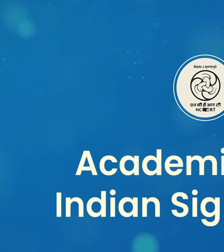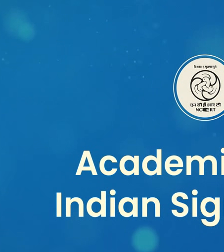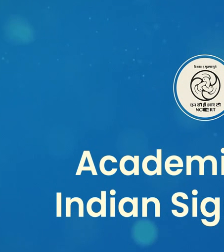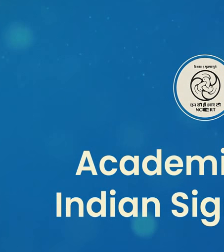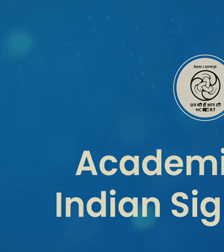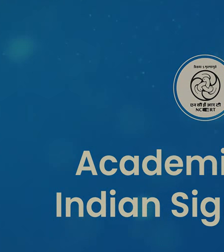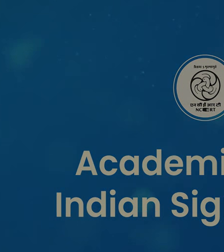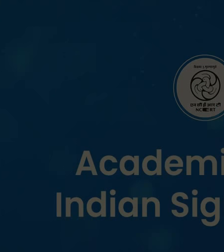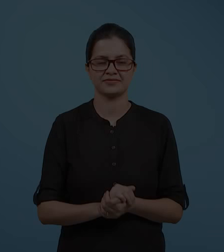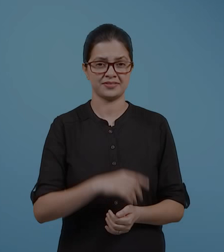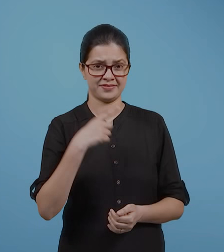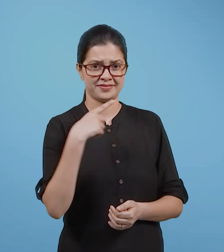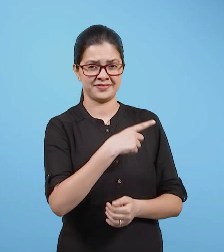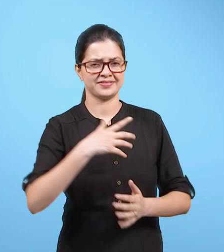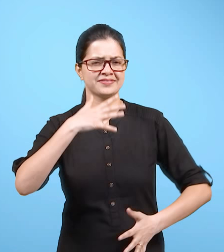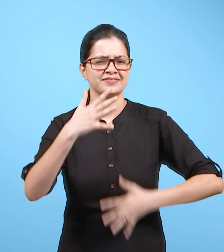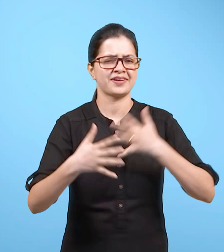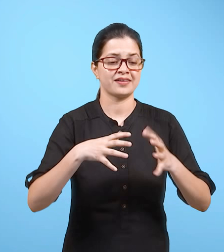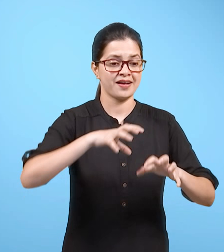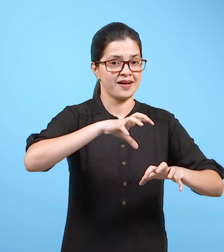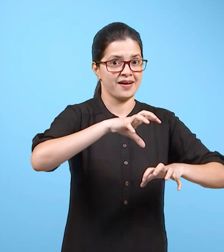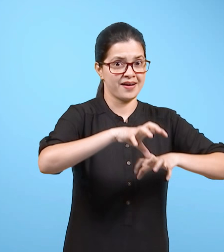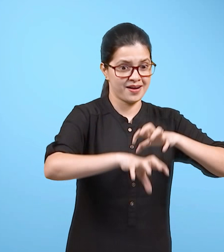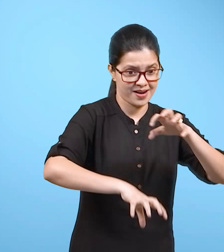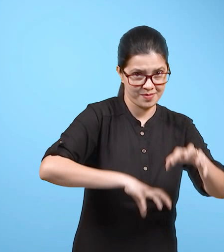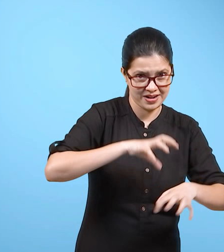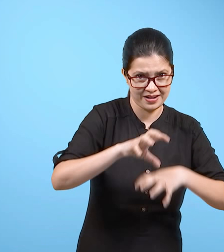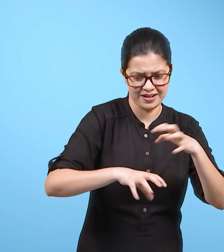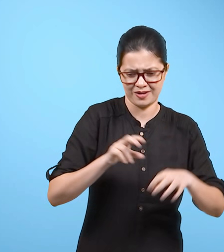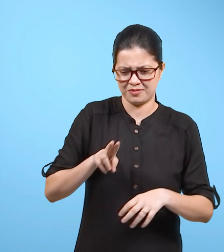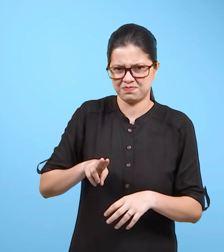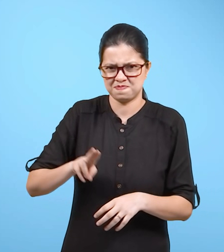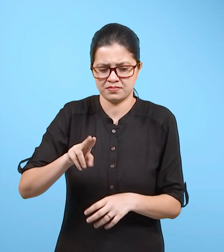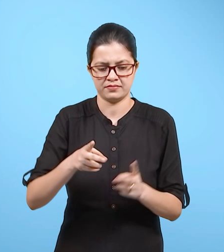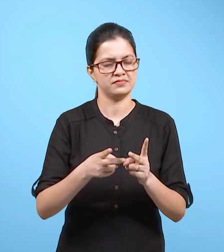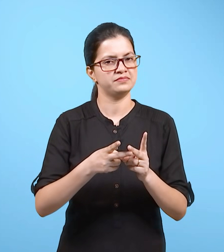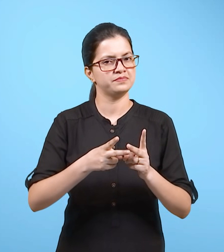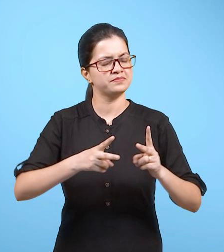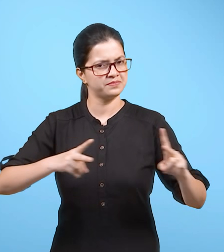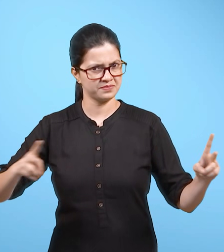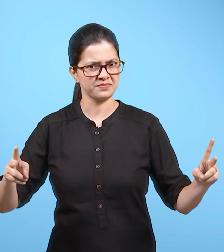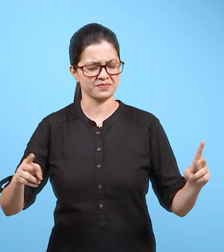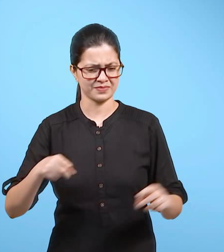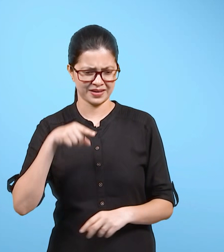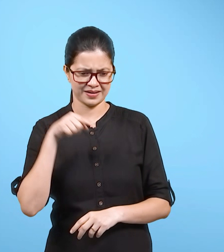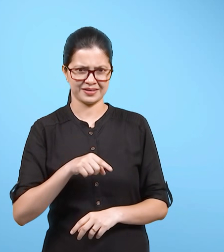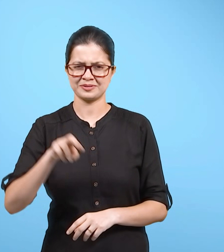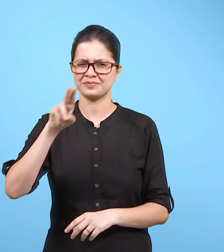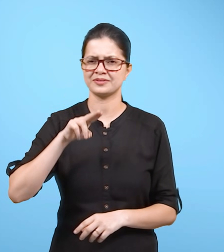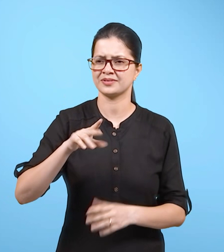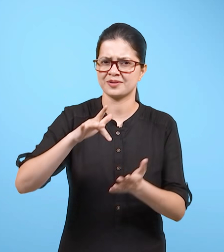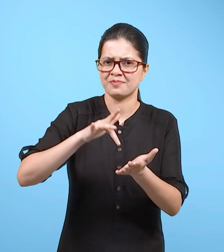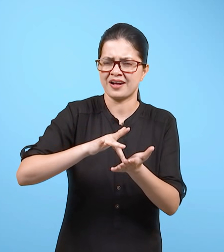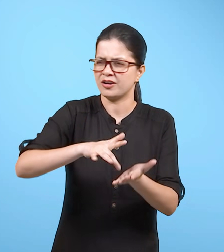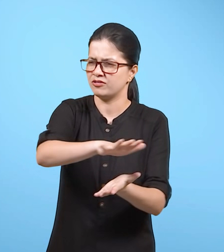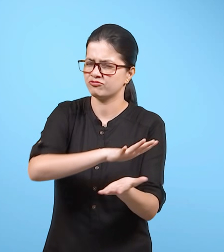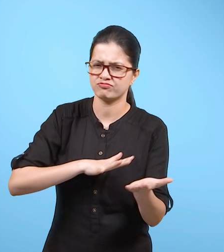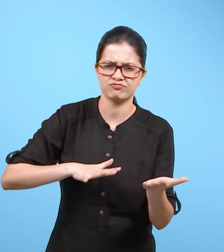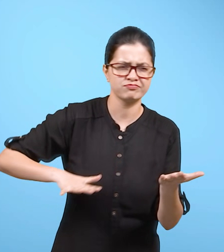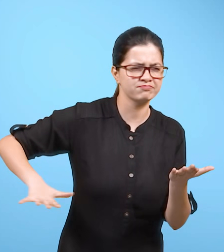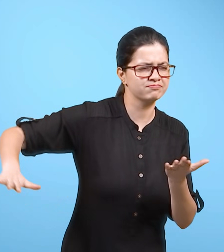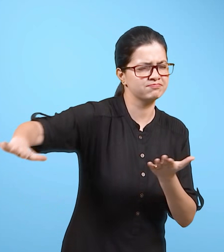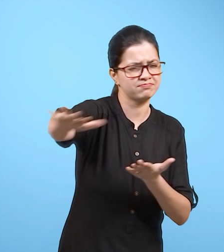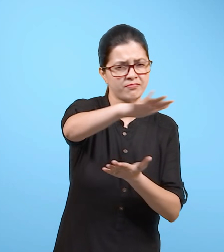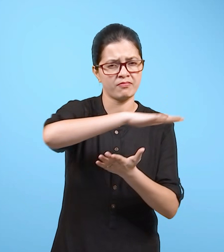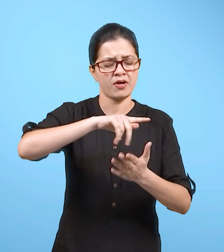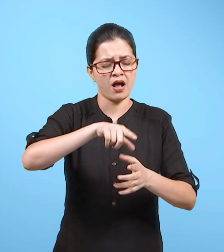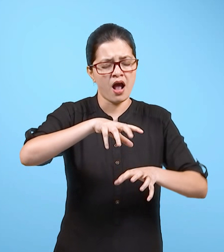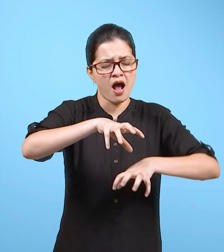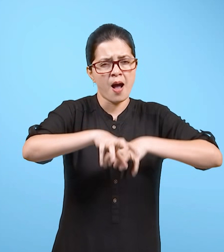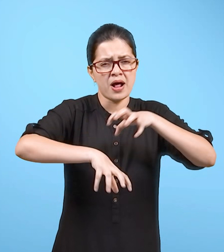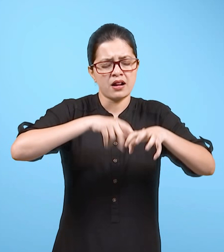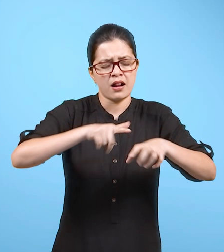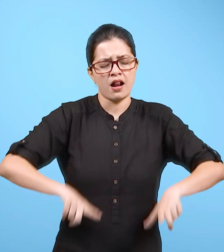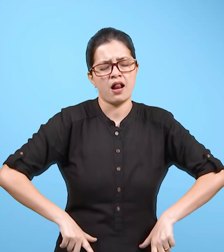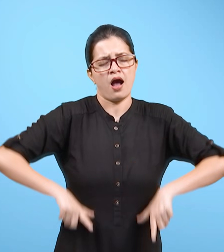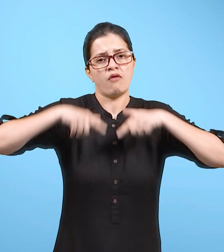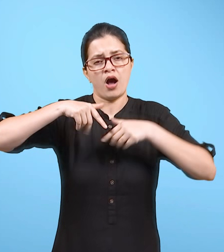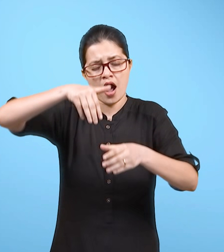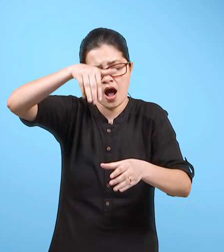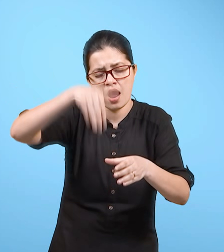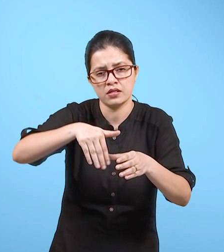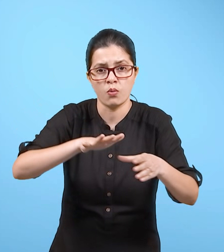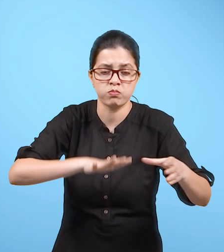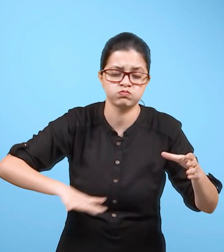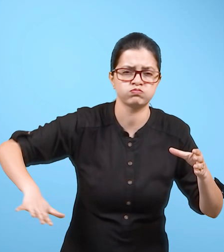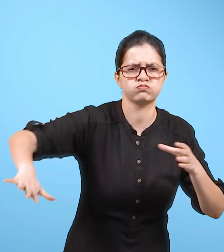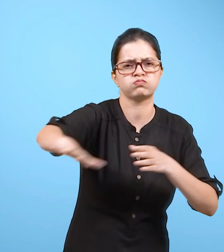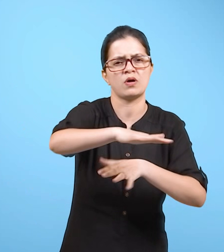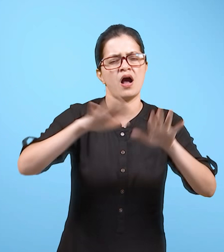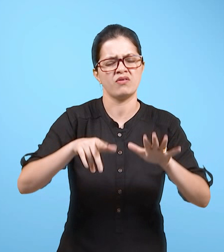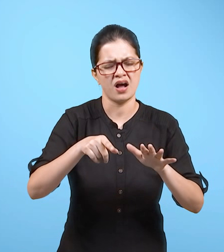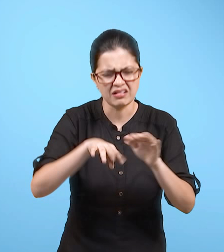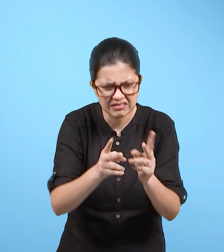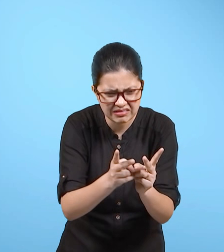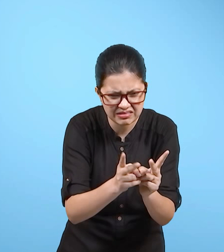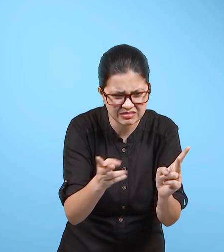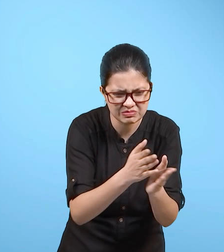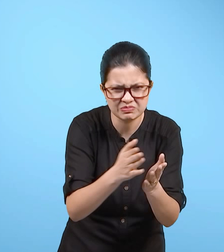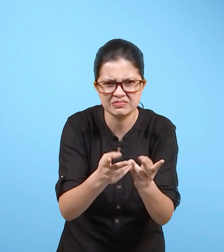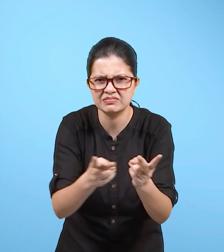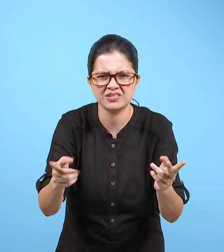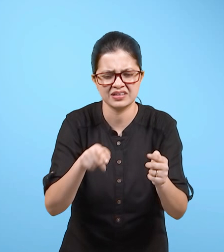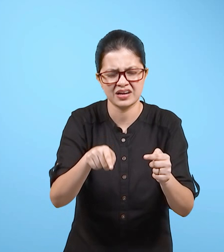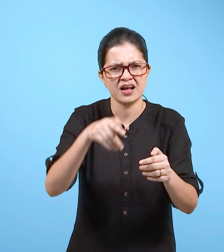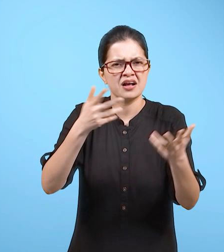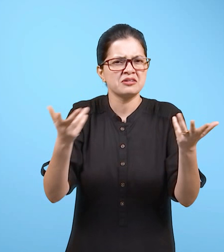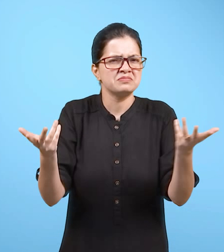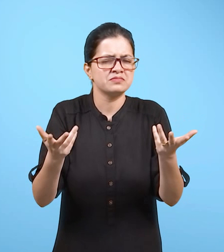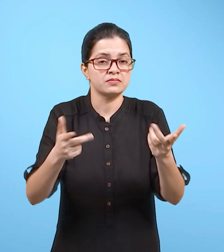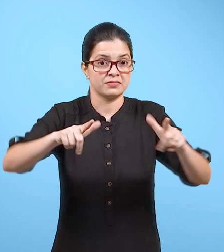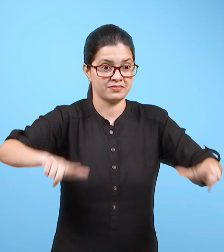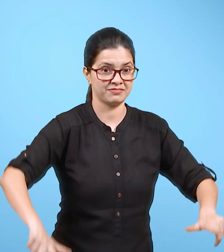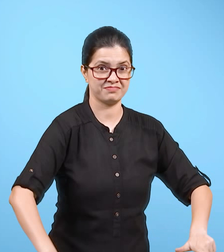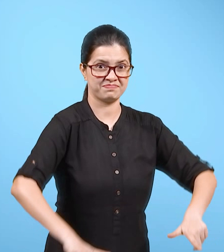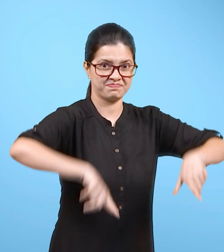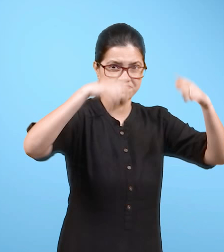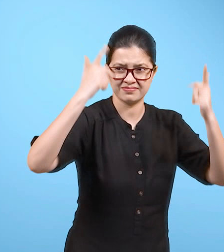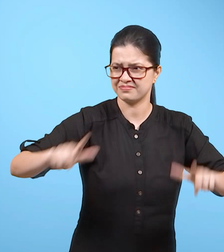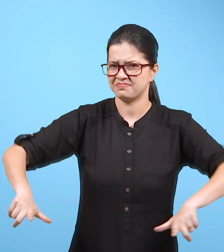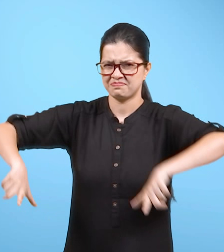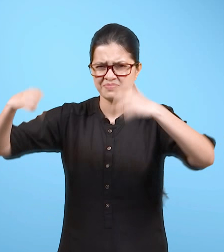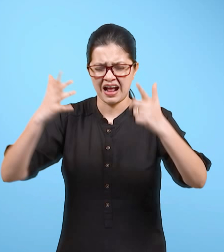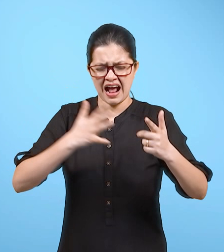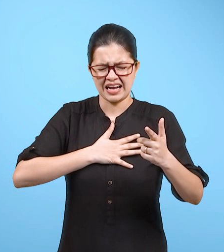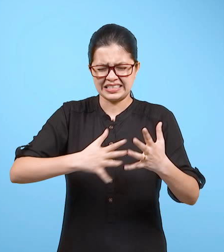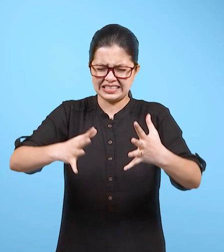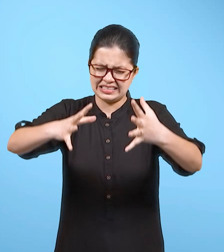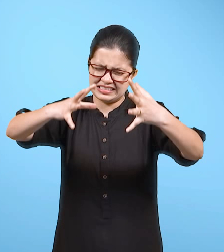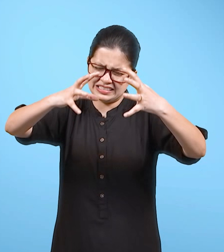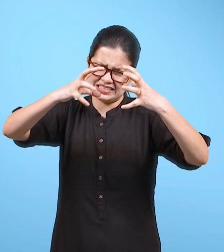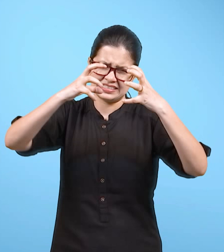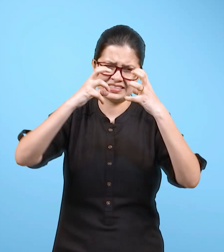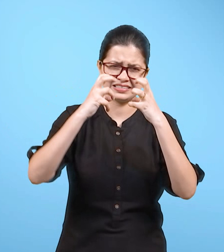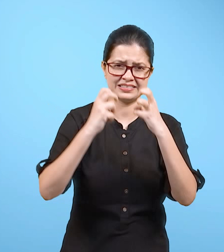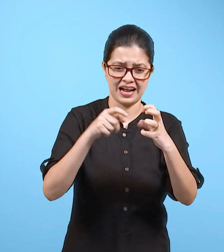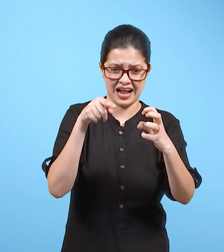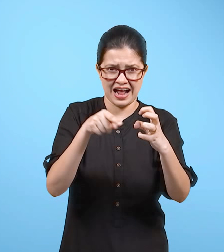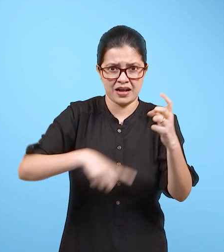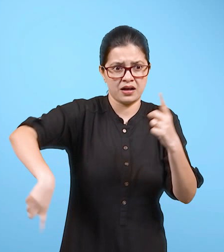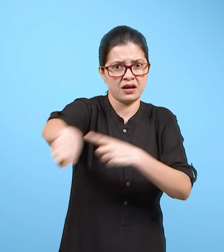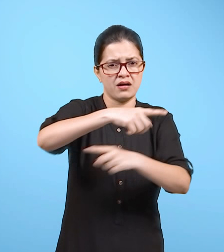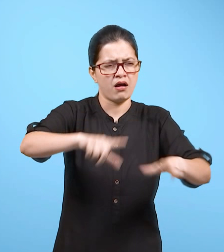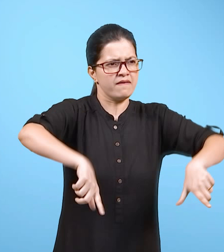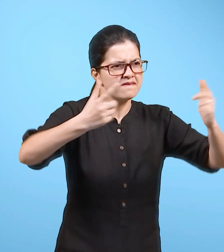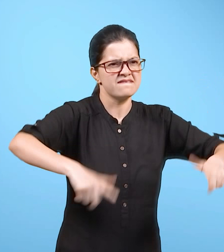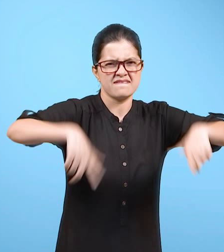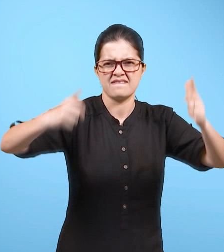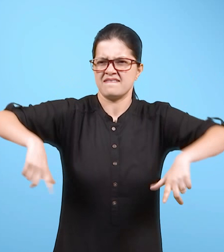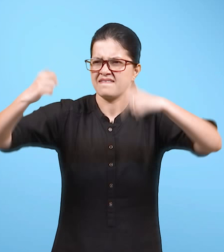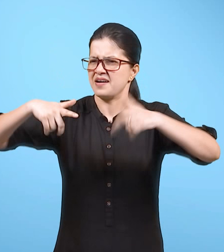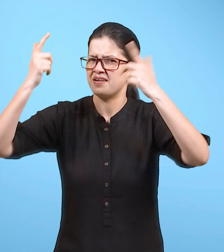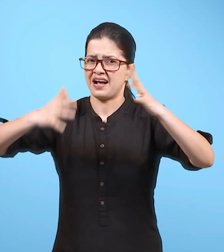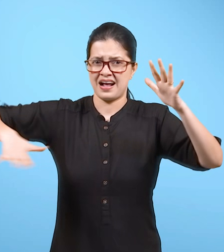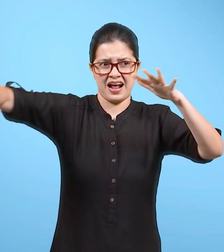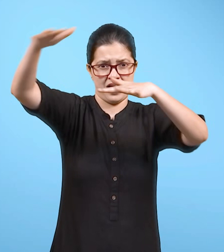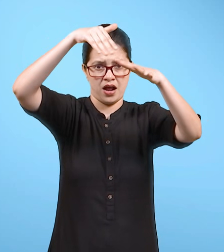Fauna This sign means fauna. It refers to the animal life of a given area, that is, the assemblage of animals living in a particular place at a particular time. For example,